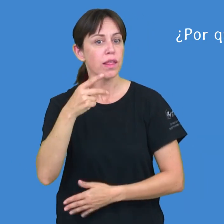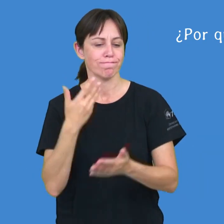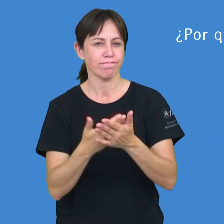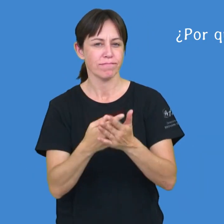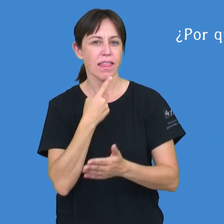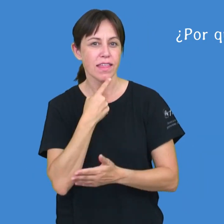certificado